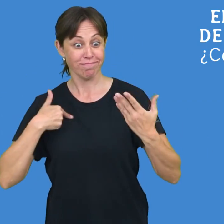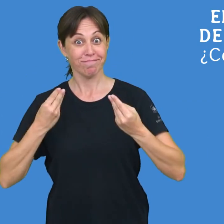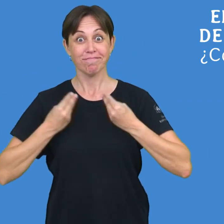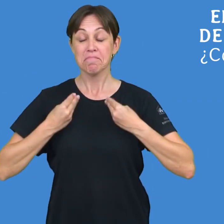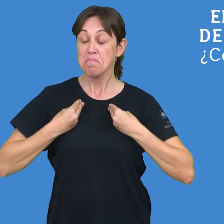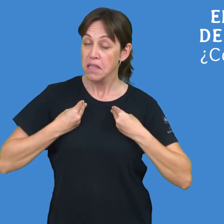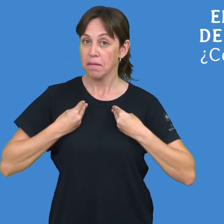vivir